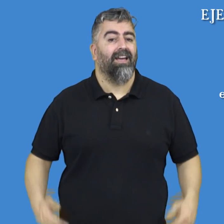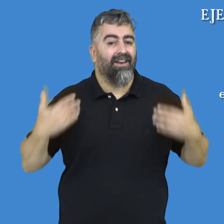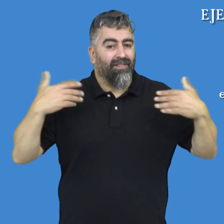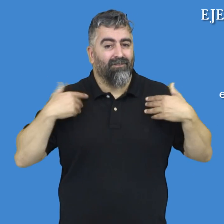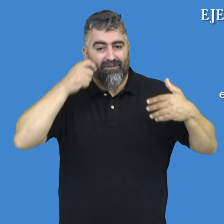ejercicio